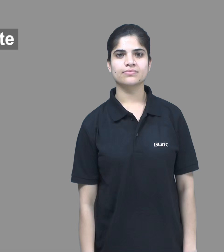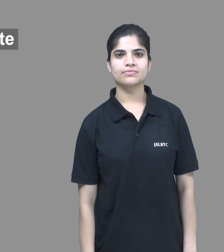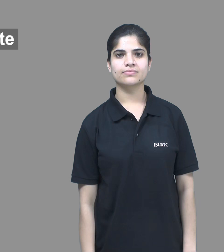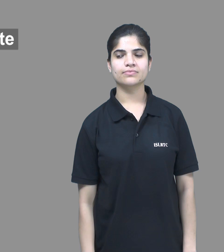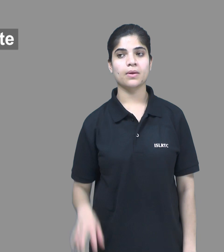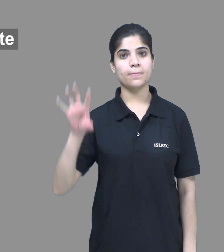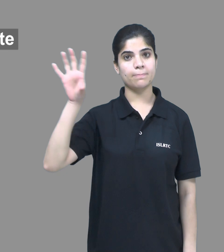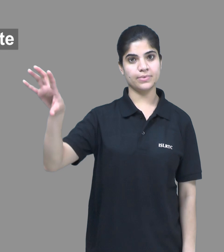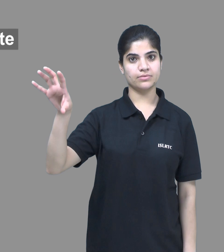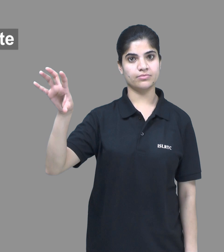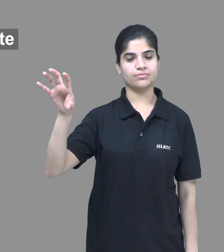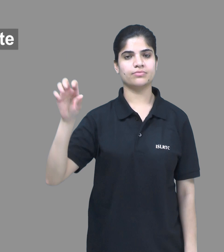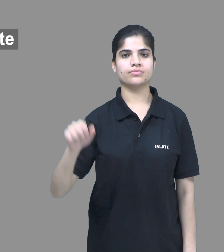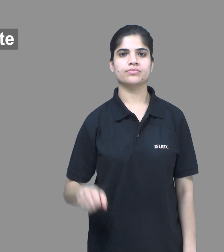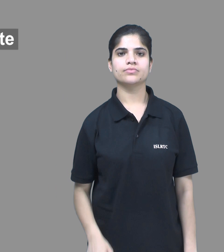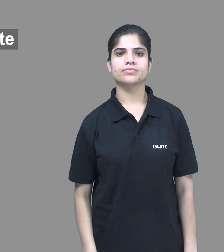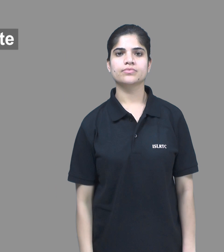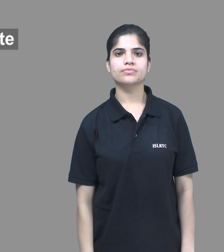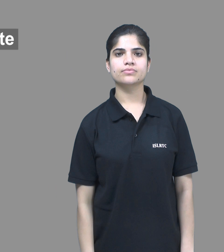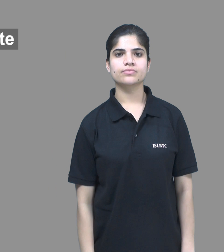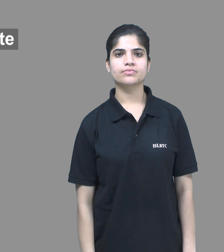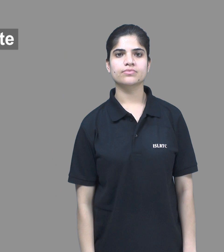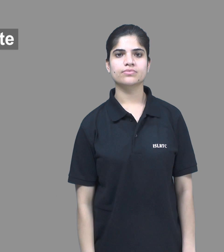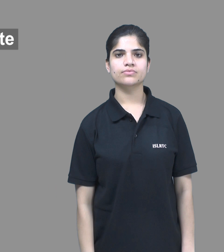State